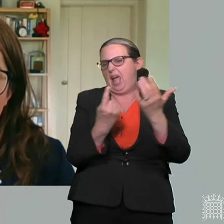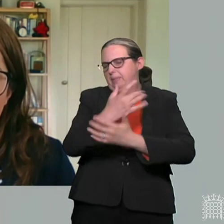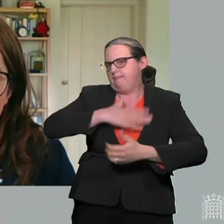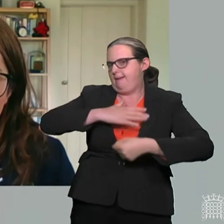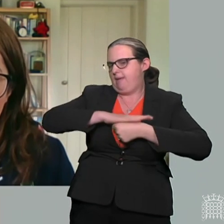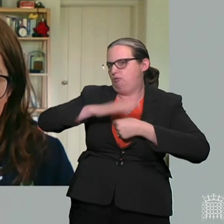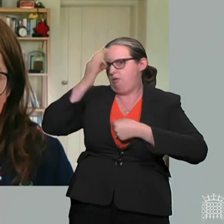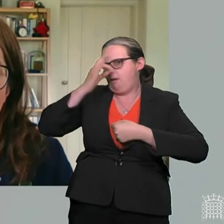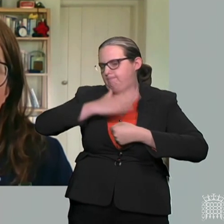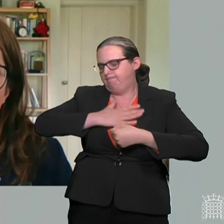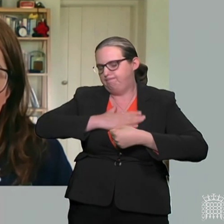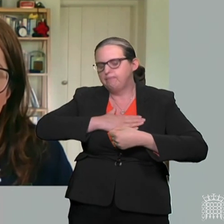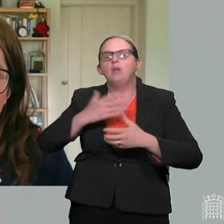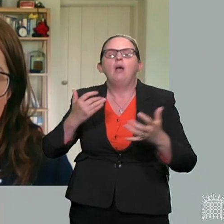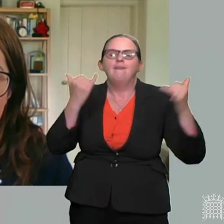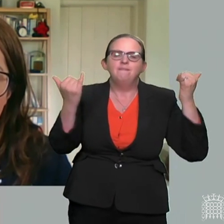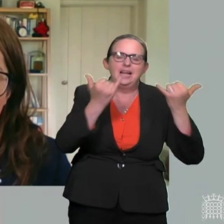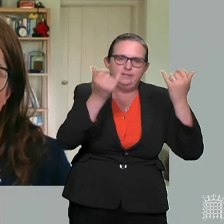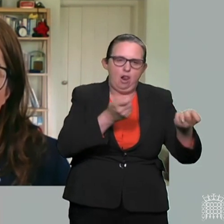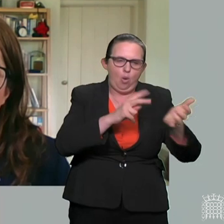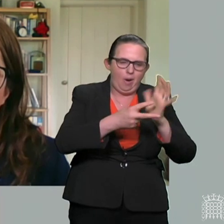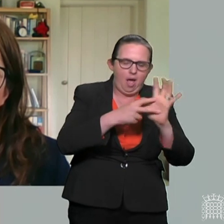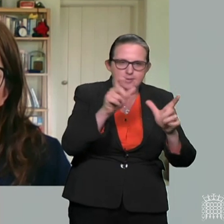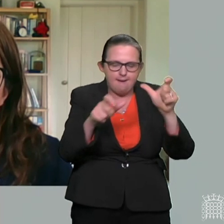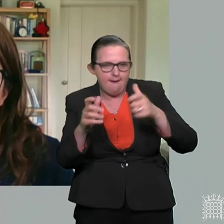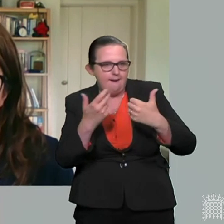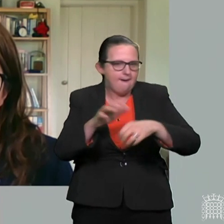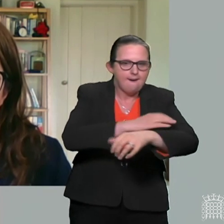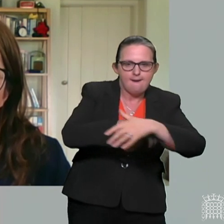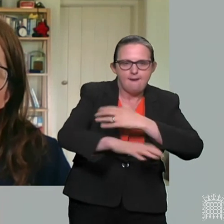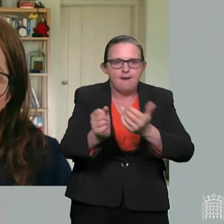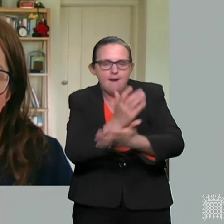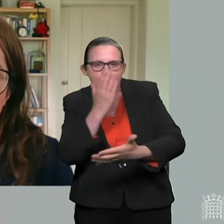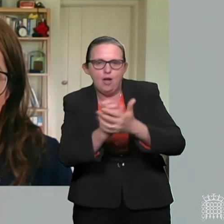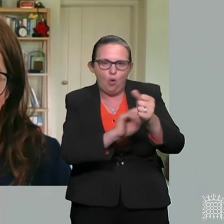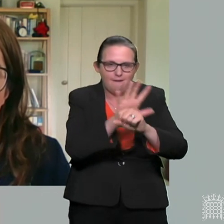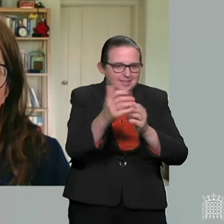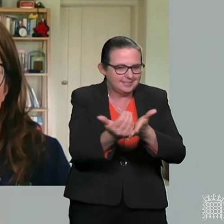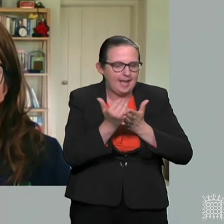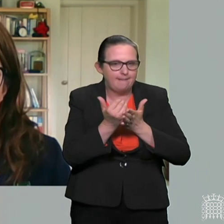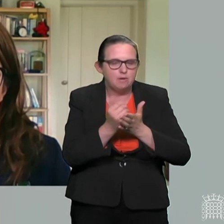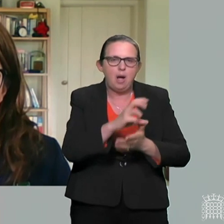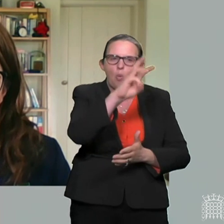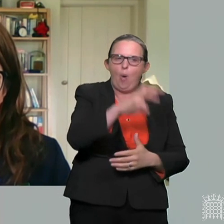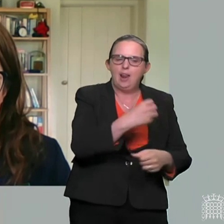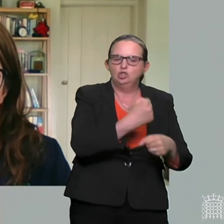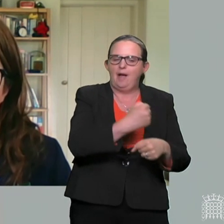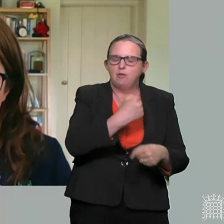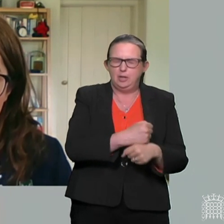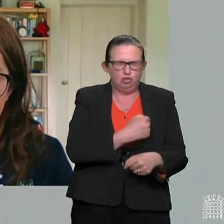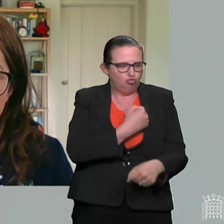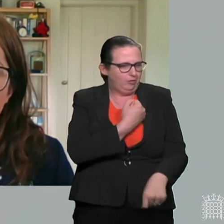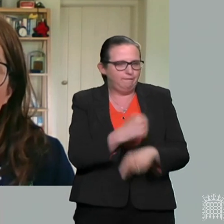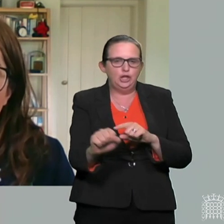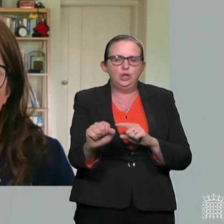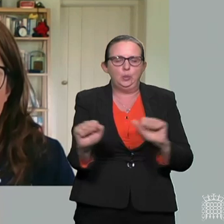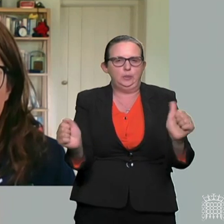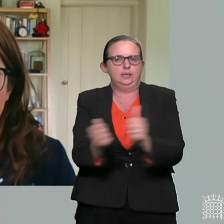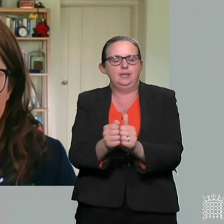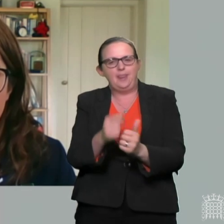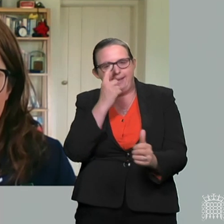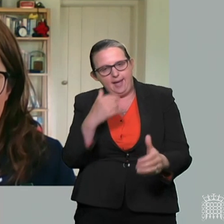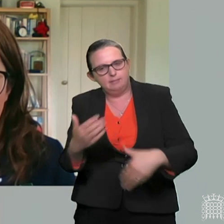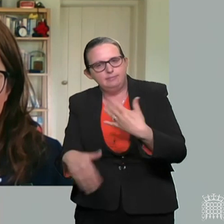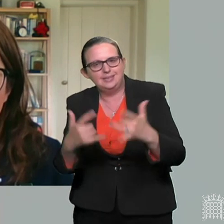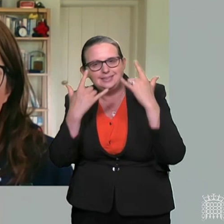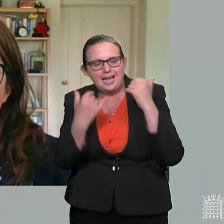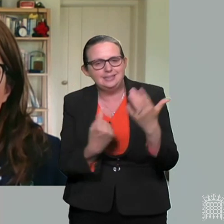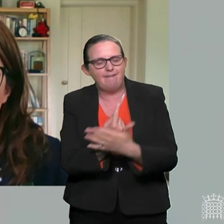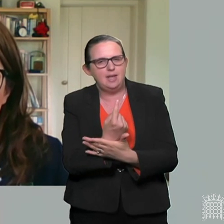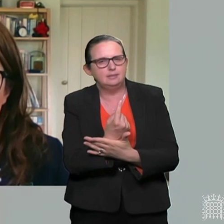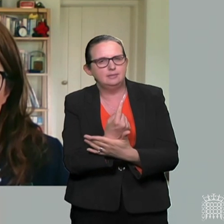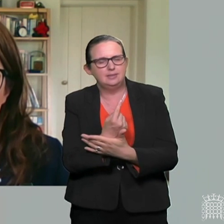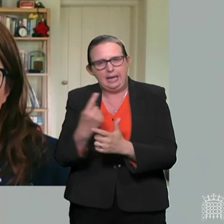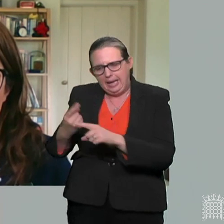The festival organisers have gone to great lengths to ensure that the event is covid-secure, but the Welsh Government refuse to give them the green light to go ahead as a test event, unlike similar events in England.